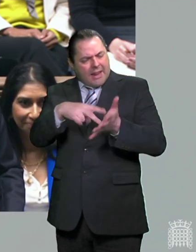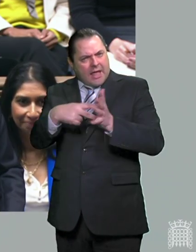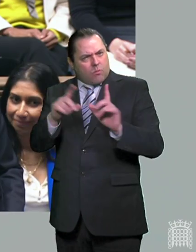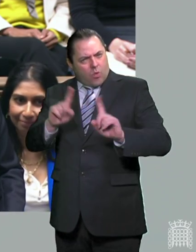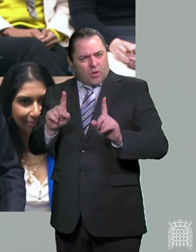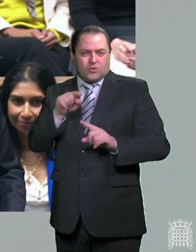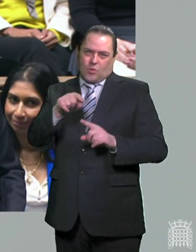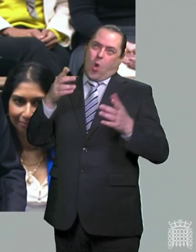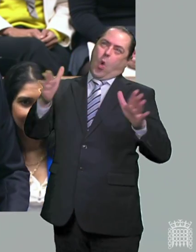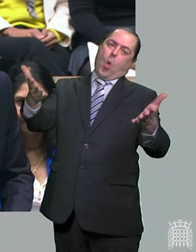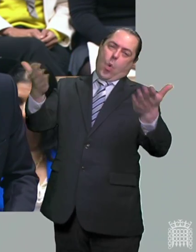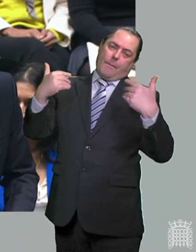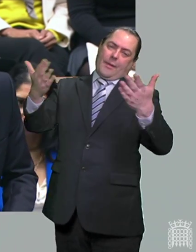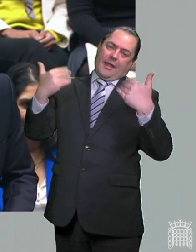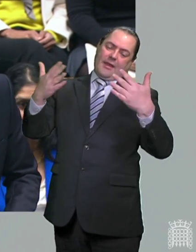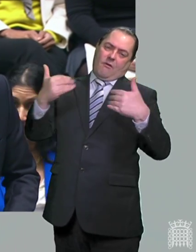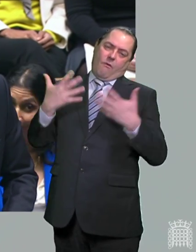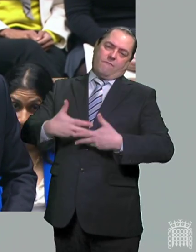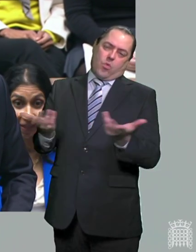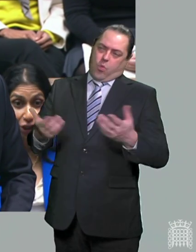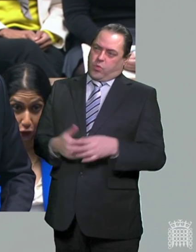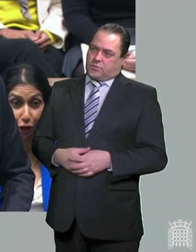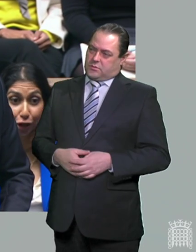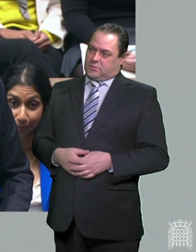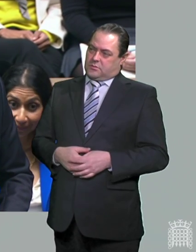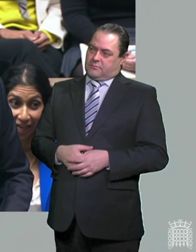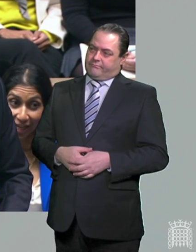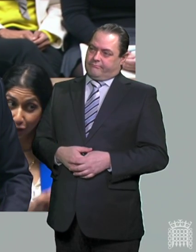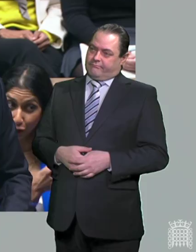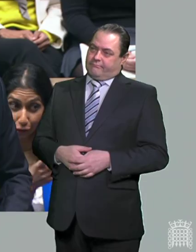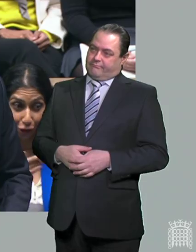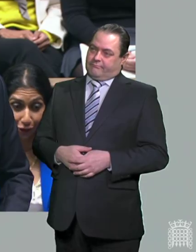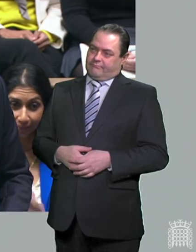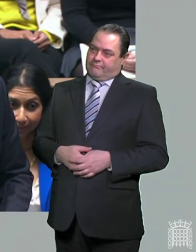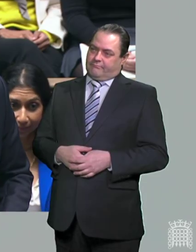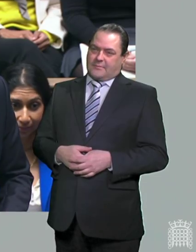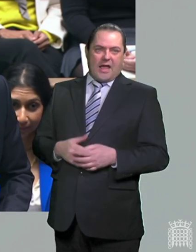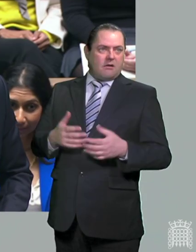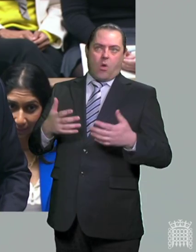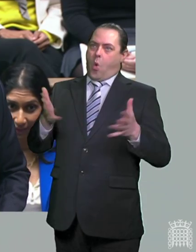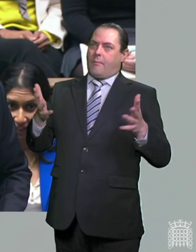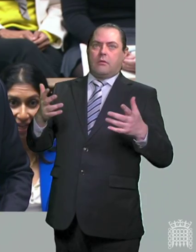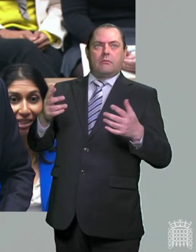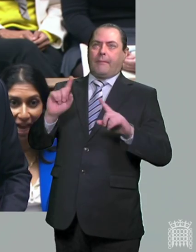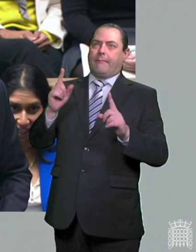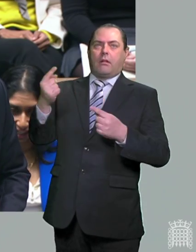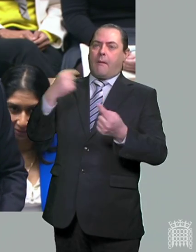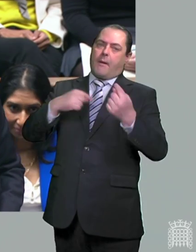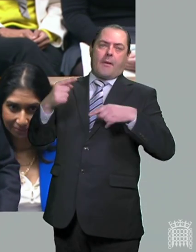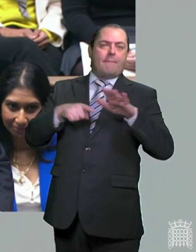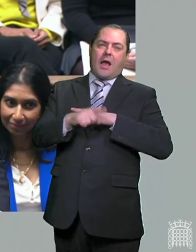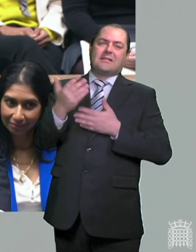We know what it is: it is open-door immigration and unlimited asylum.